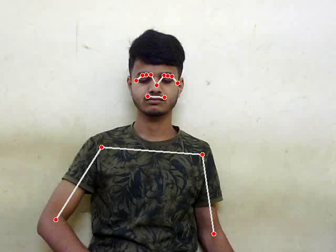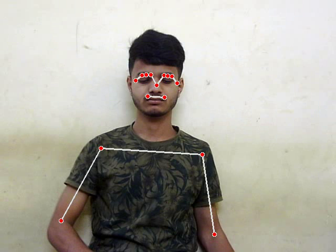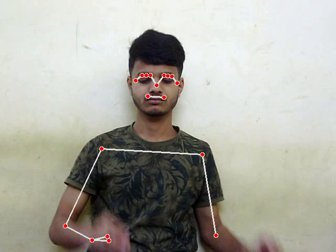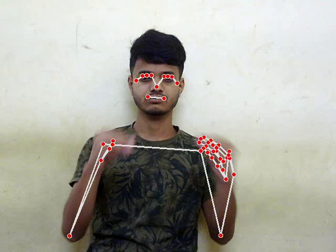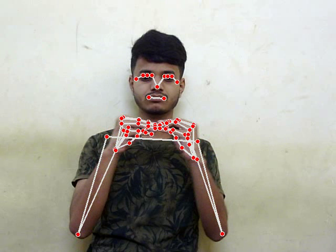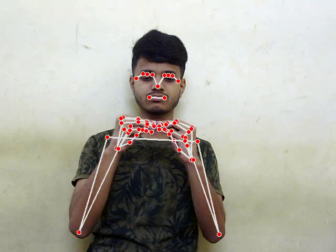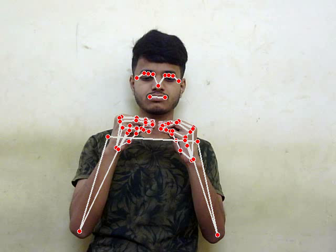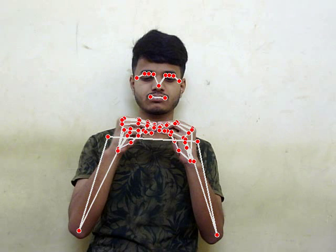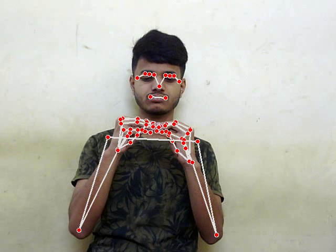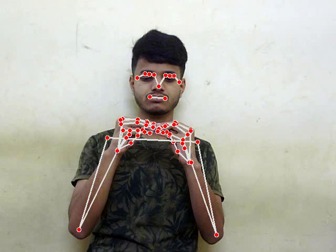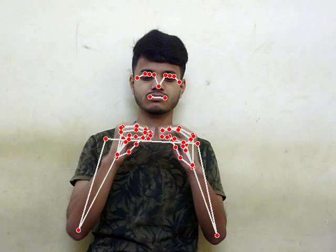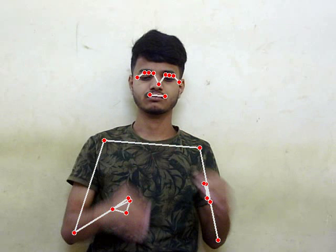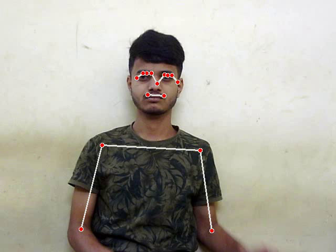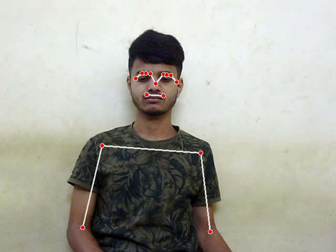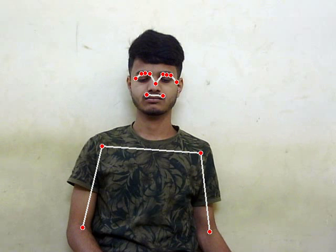more